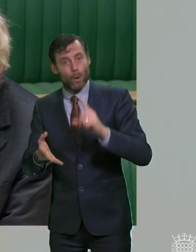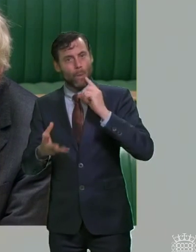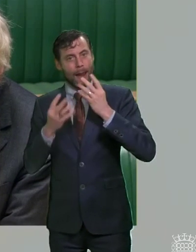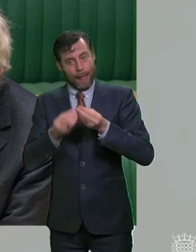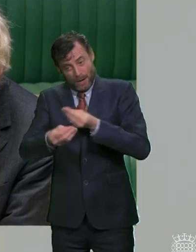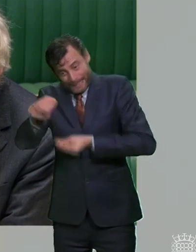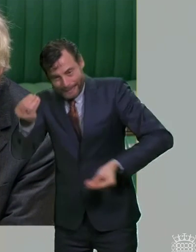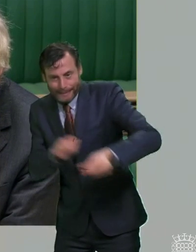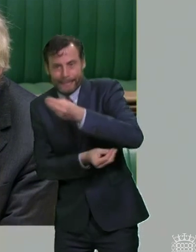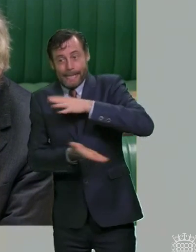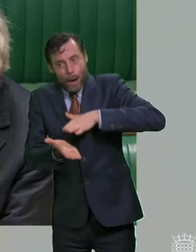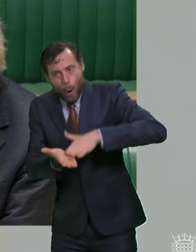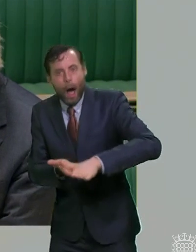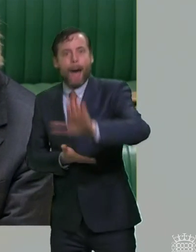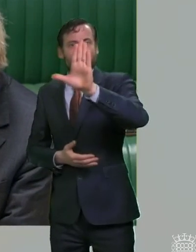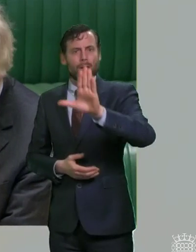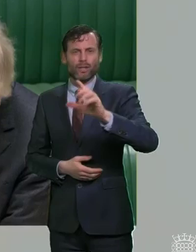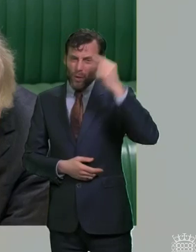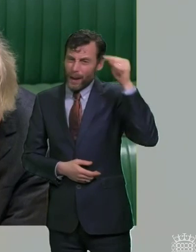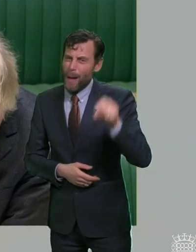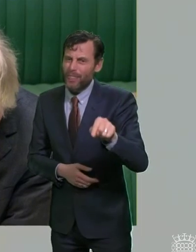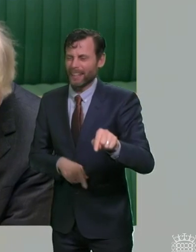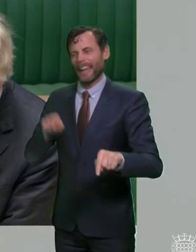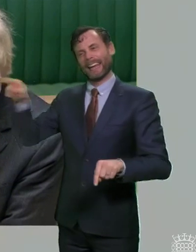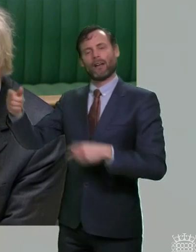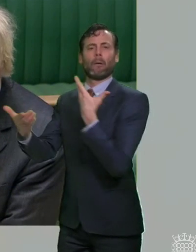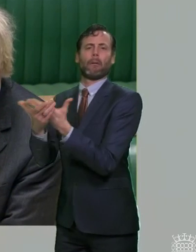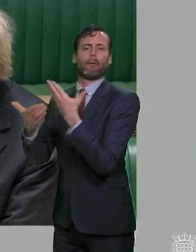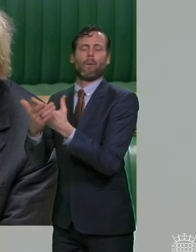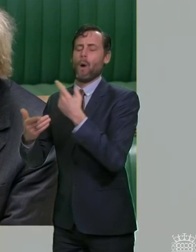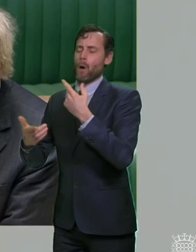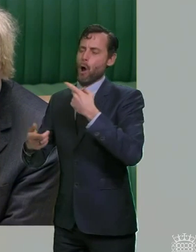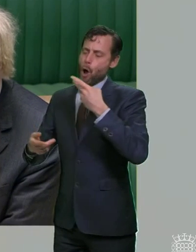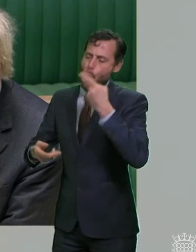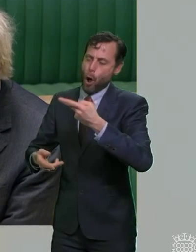I think that is what people would like to focus on, rather than the right honourable Gentleman’s agenda.